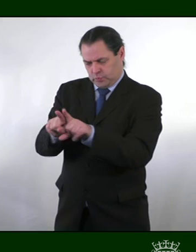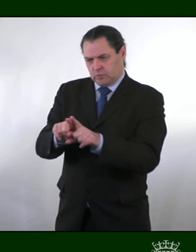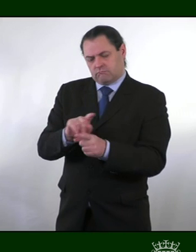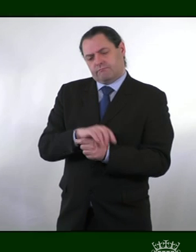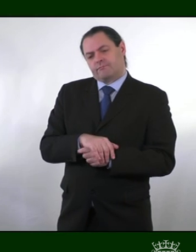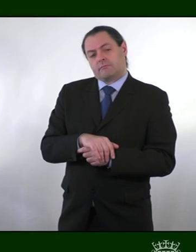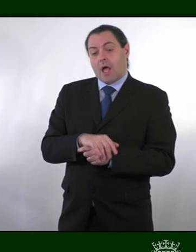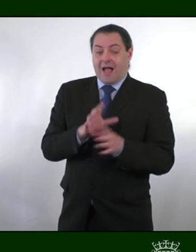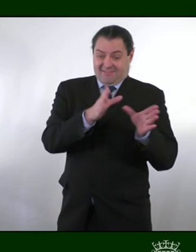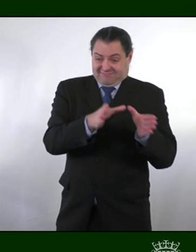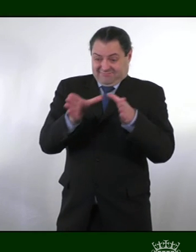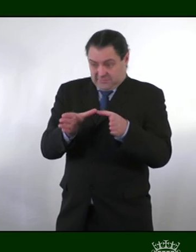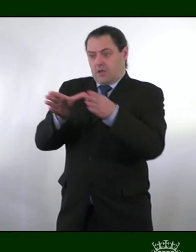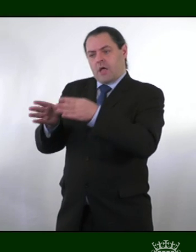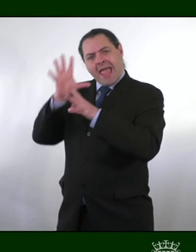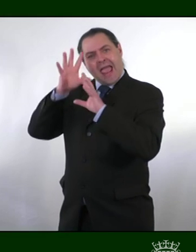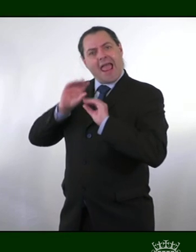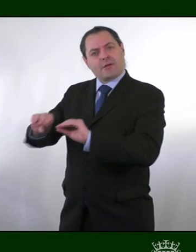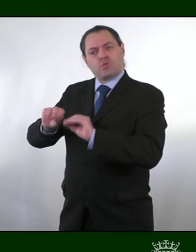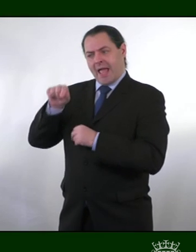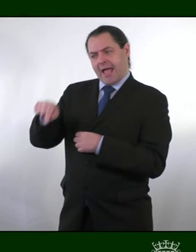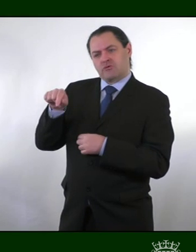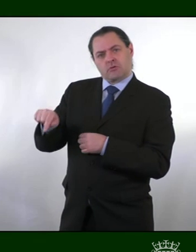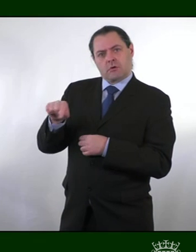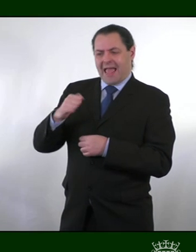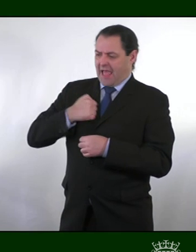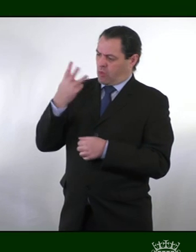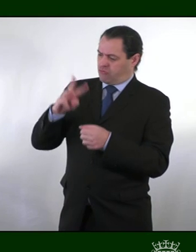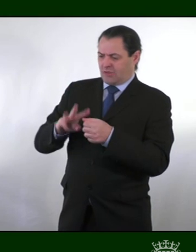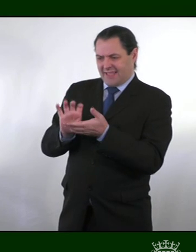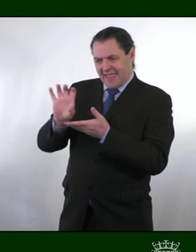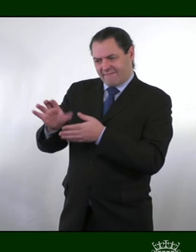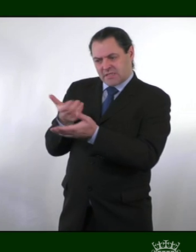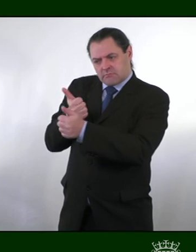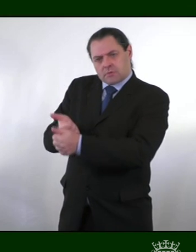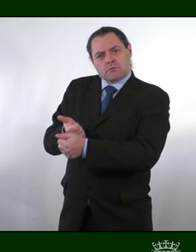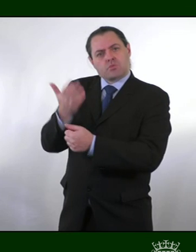To provide a better education for our children, we are also getting on with our three-year investment plan for schools.